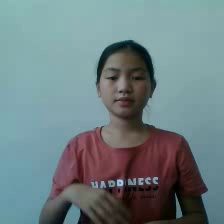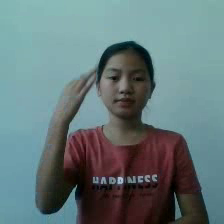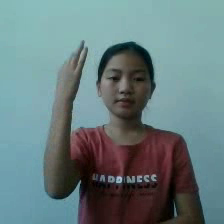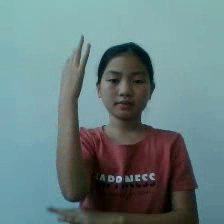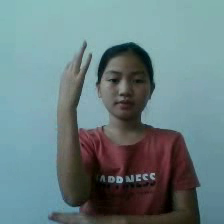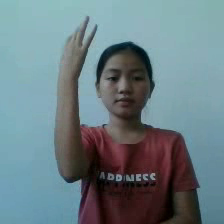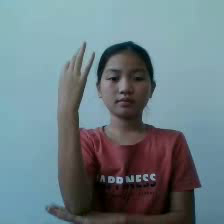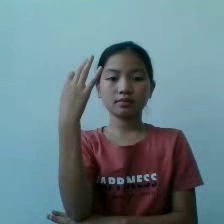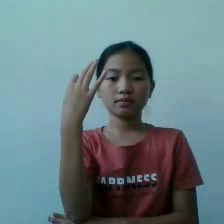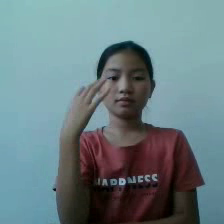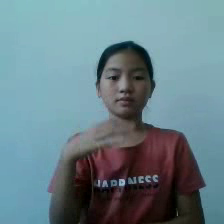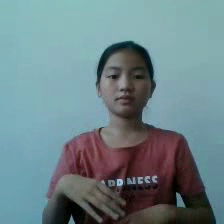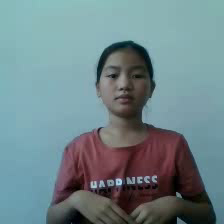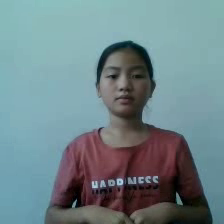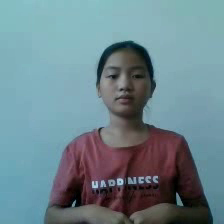Trưa